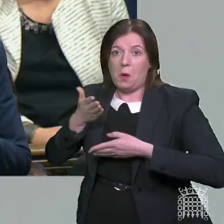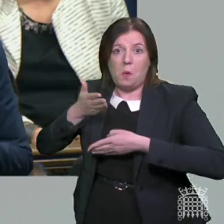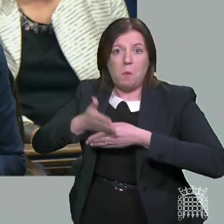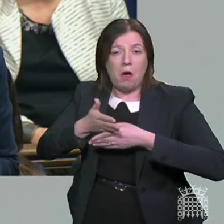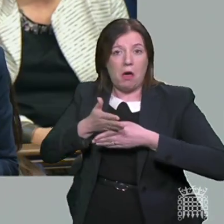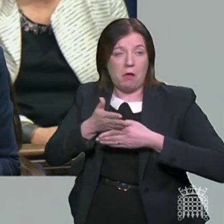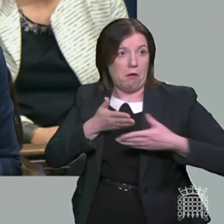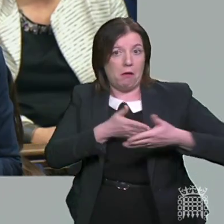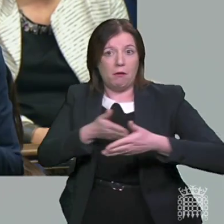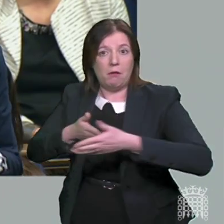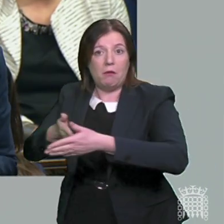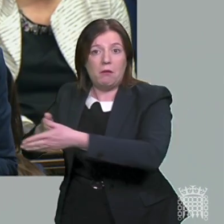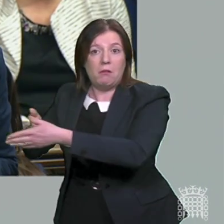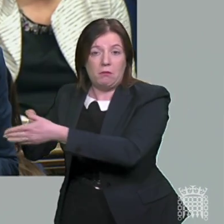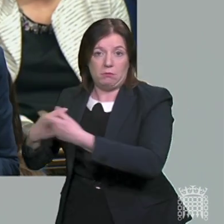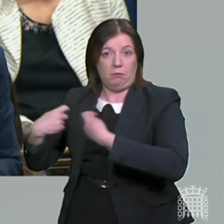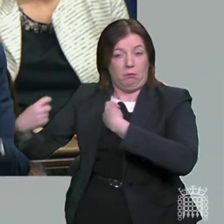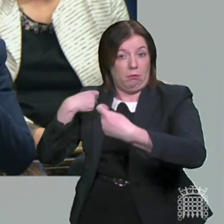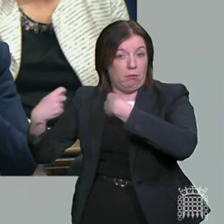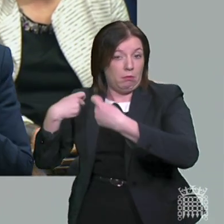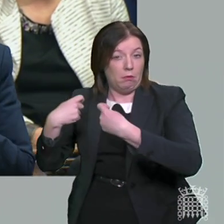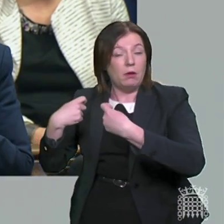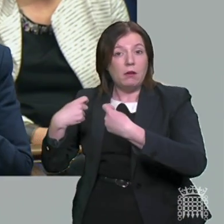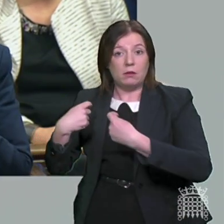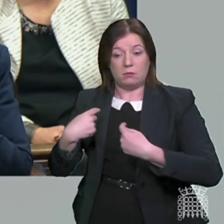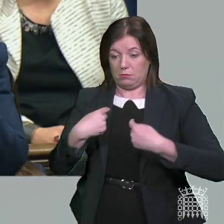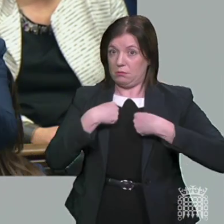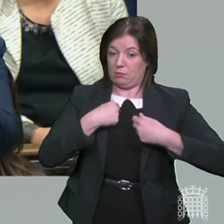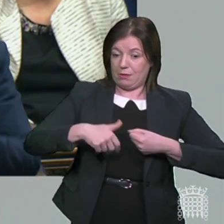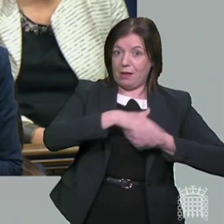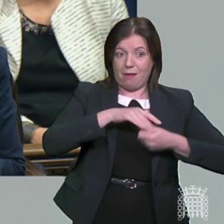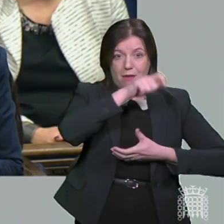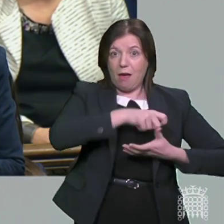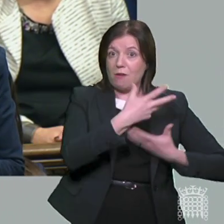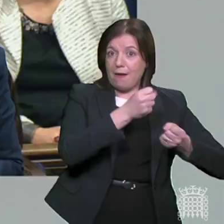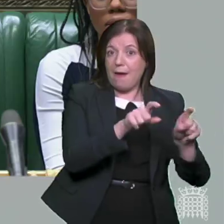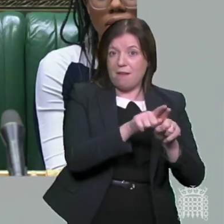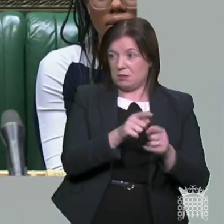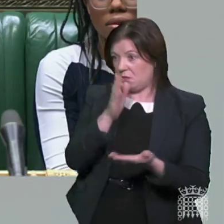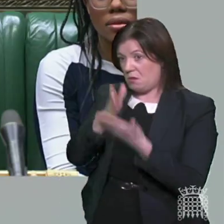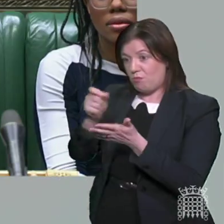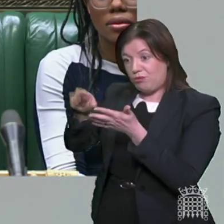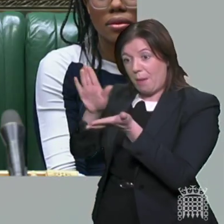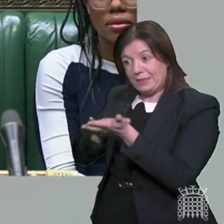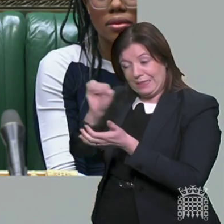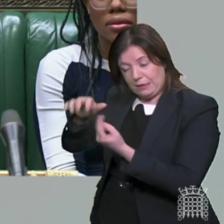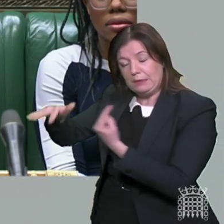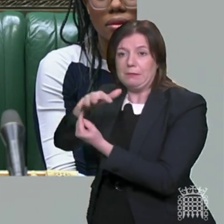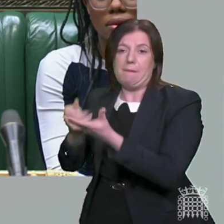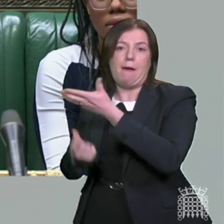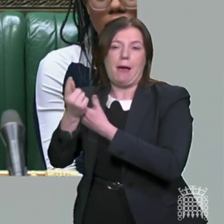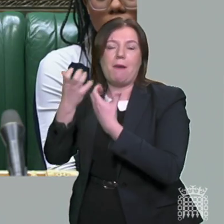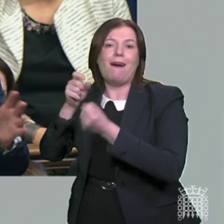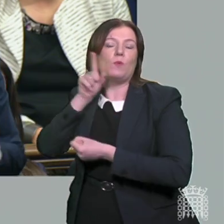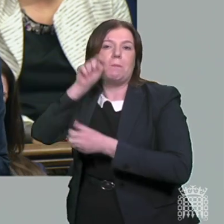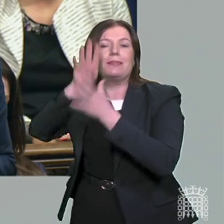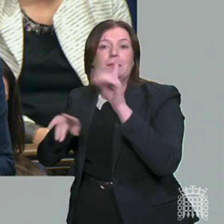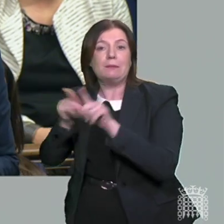It is a lesser known aspect of coercive control that affects my constituents, the Prime Minister’s constituents and those of every Member across the House.